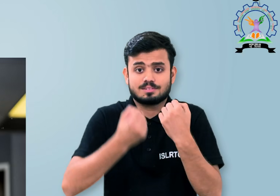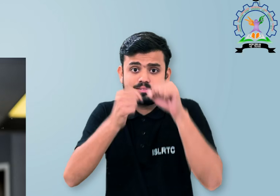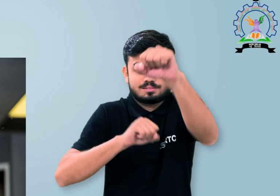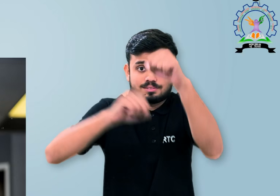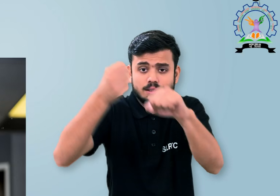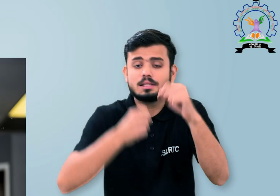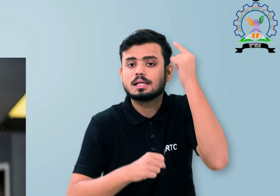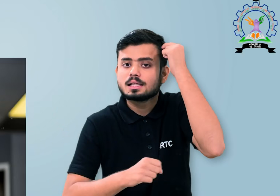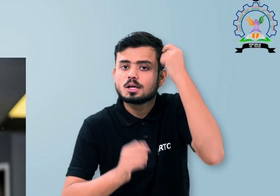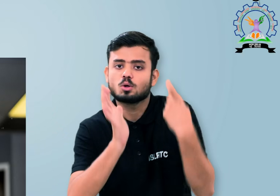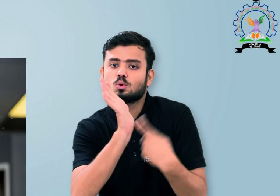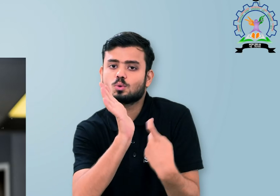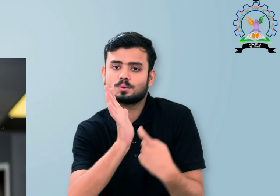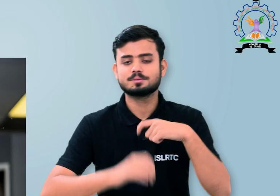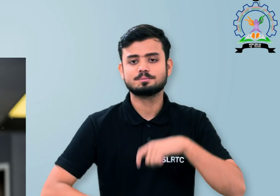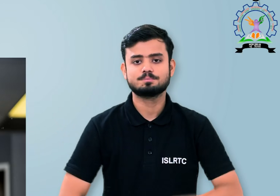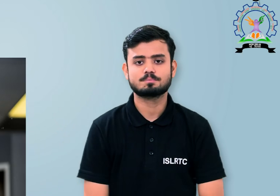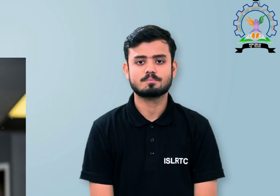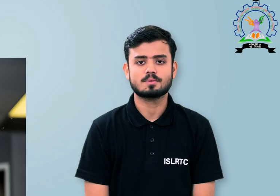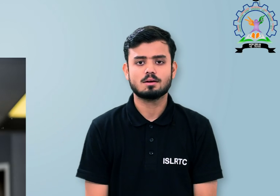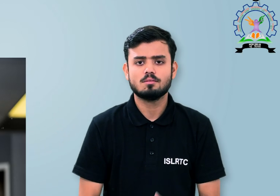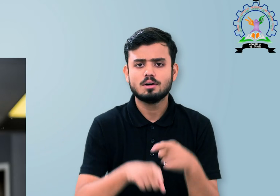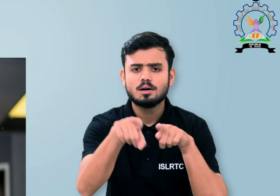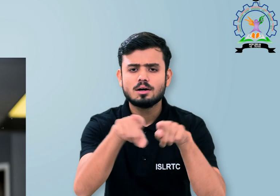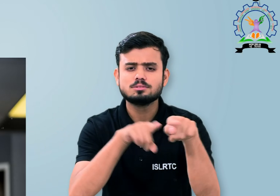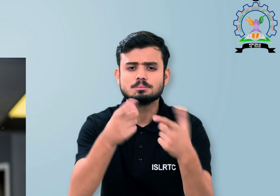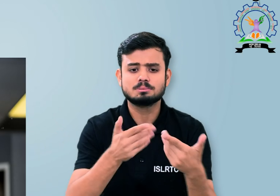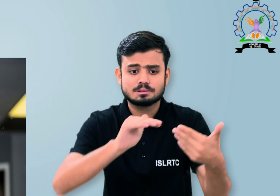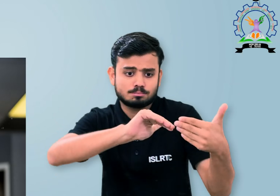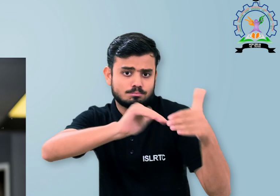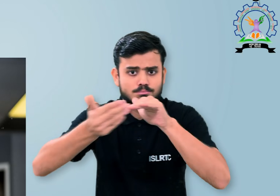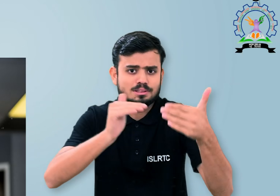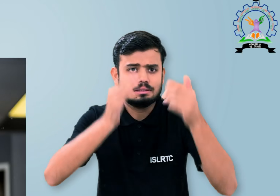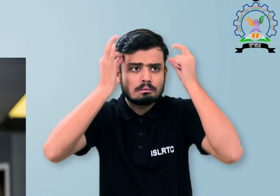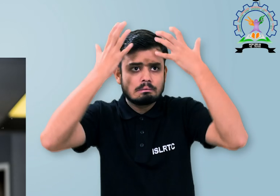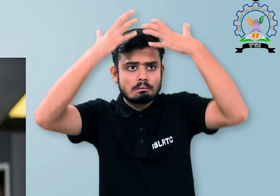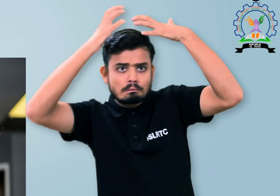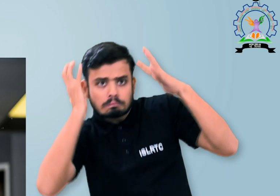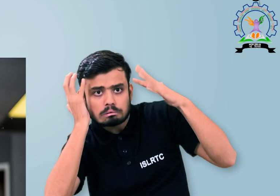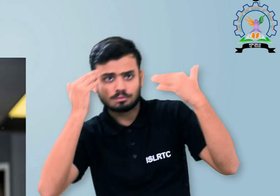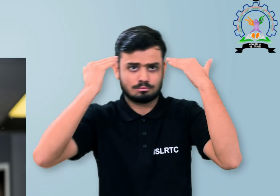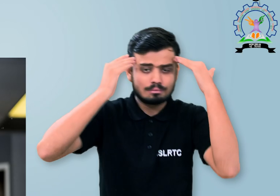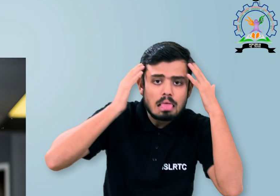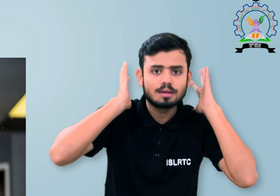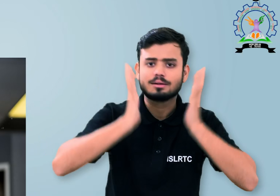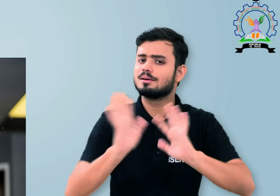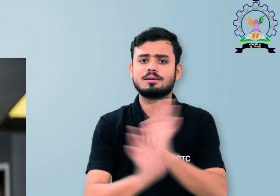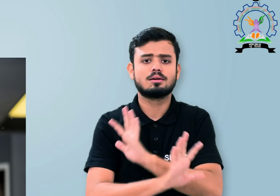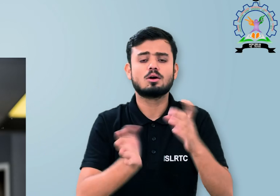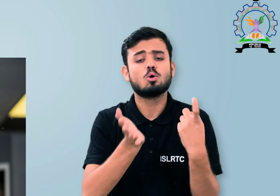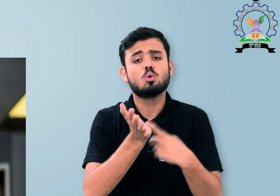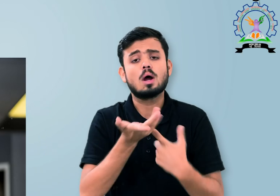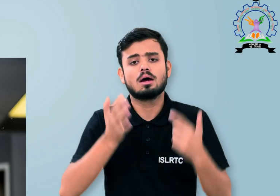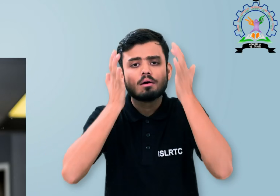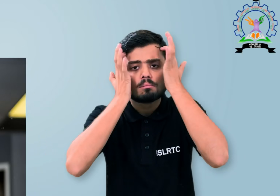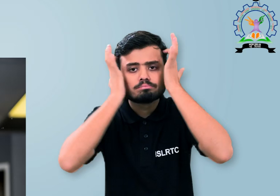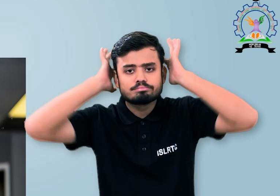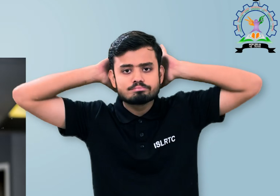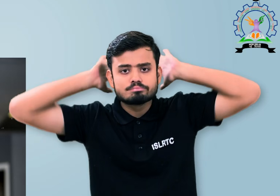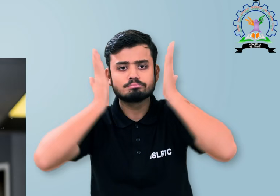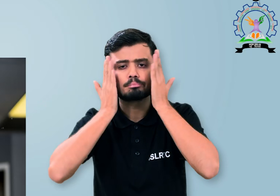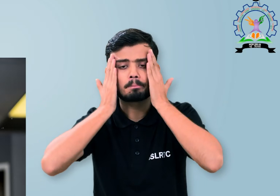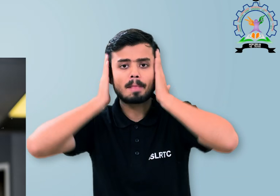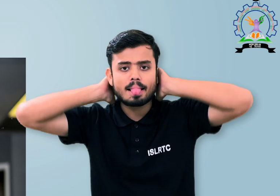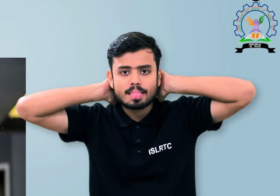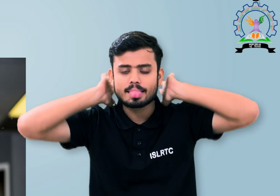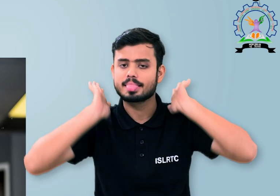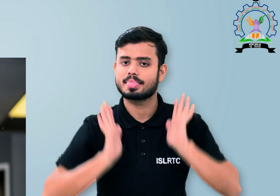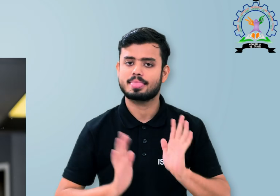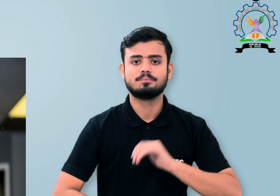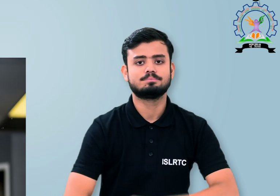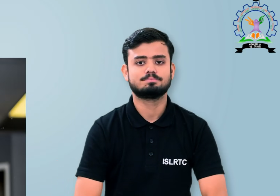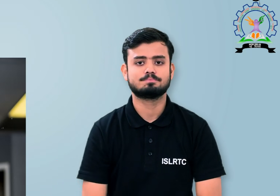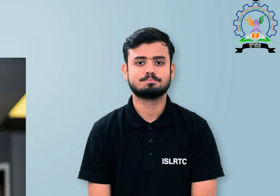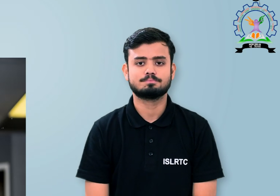Whiskers Whiskers may refer to a classic semi-box haircut, which features short whiskers and long hair on top.